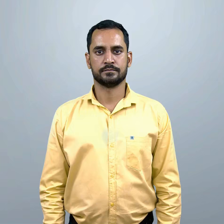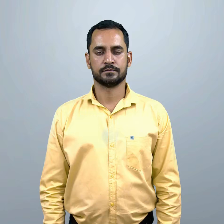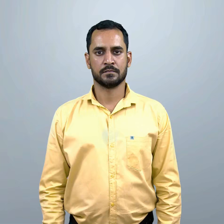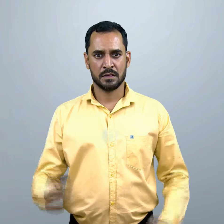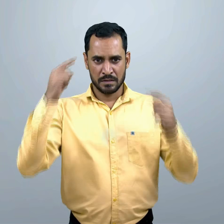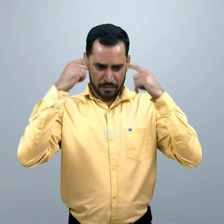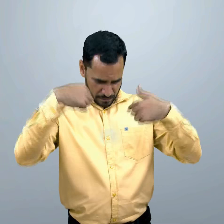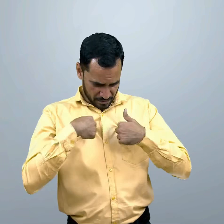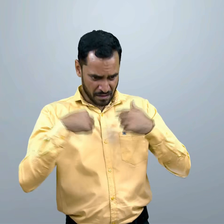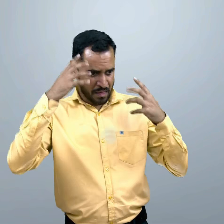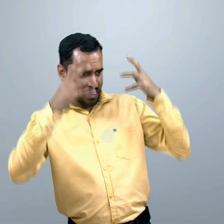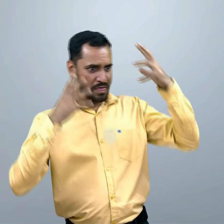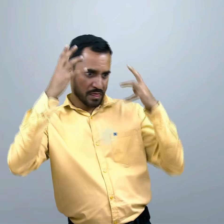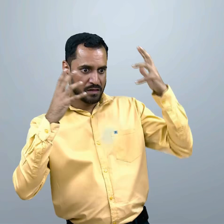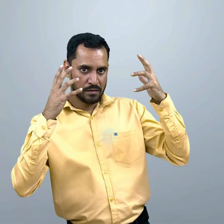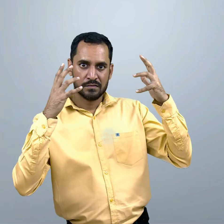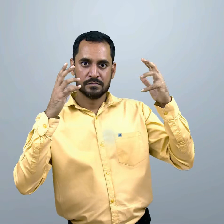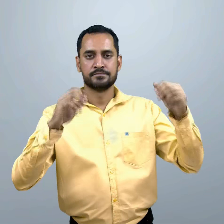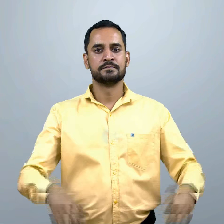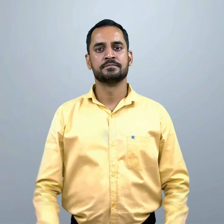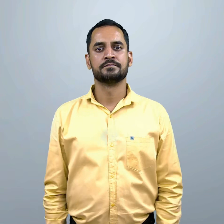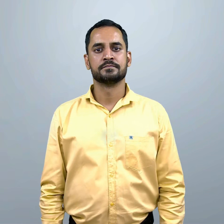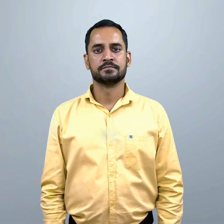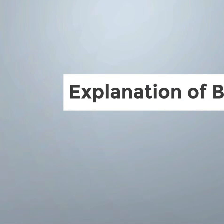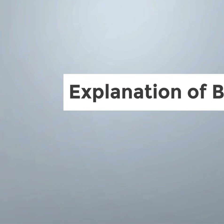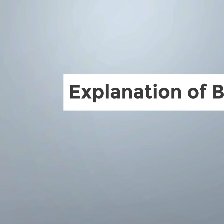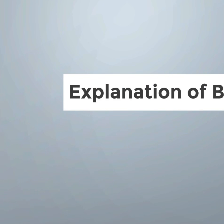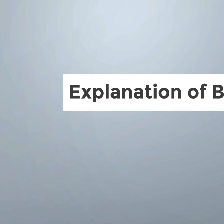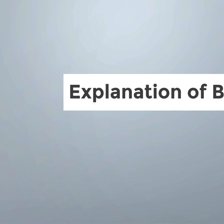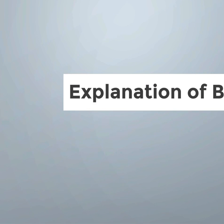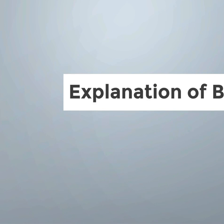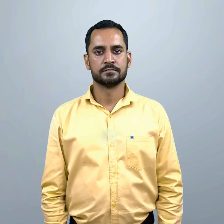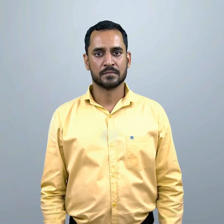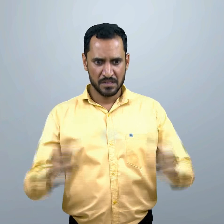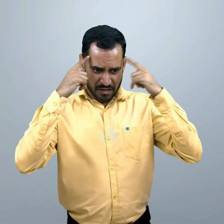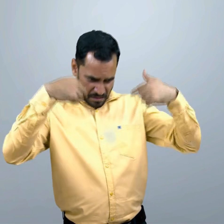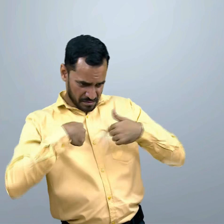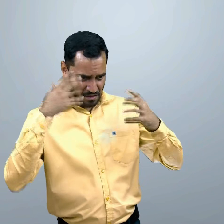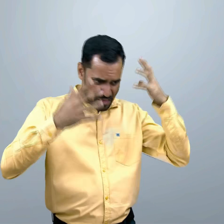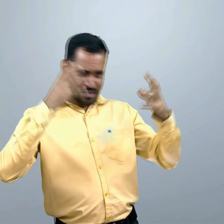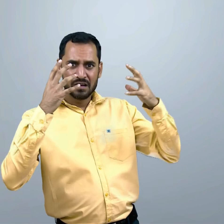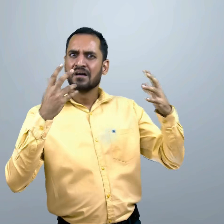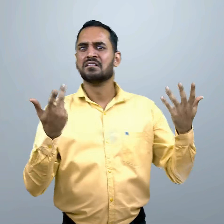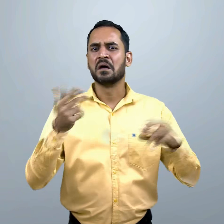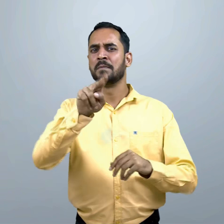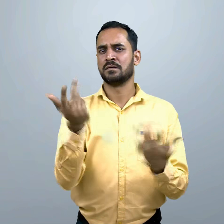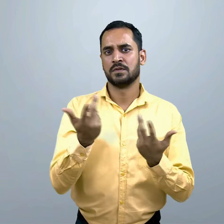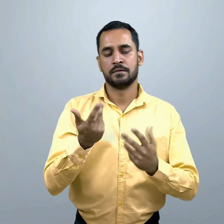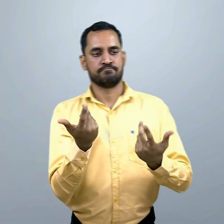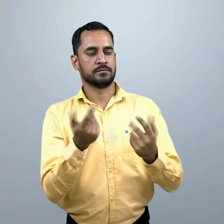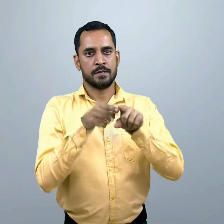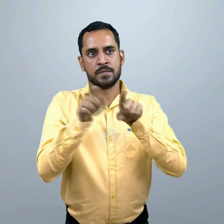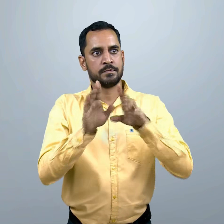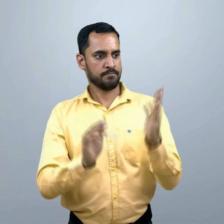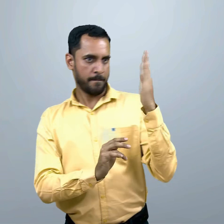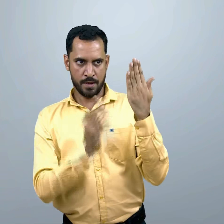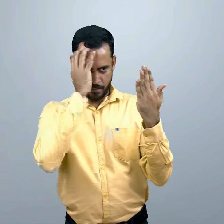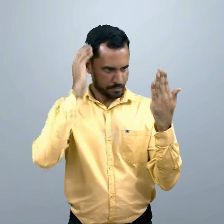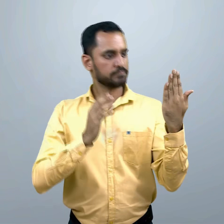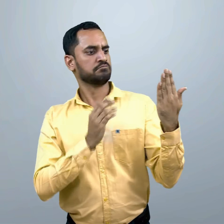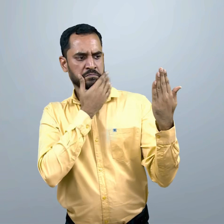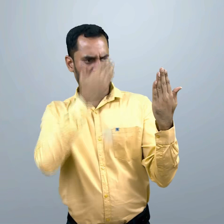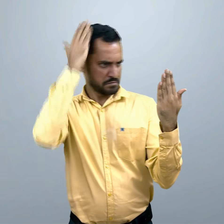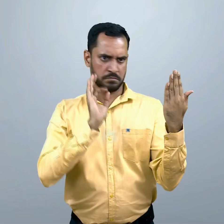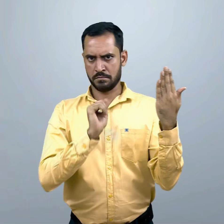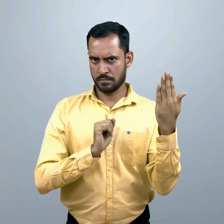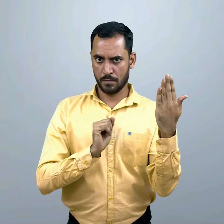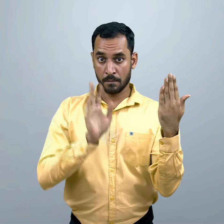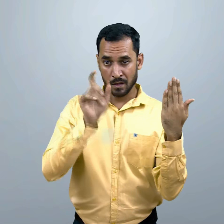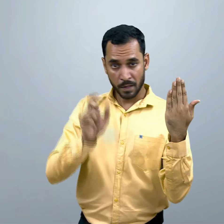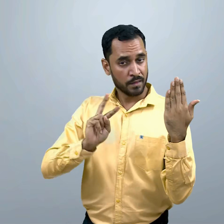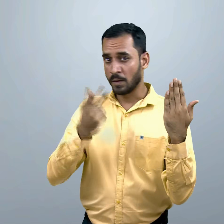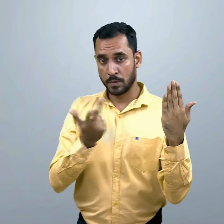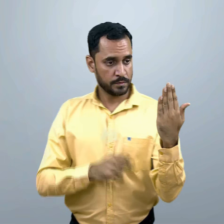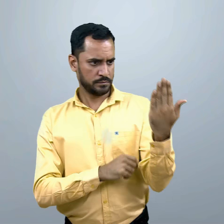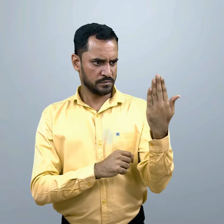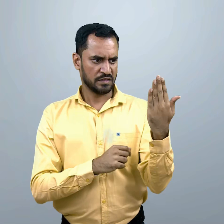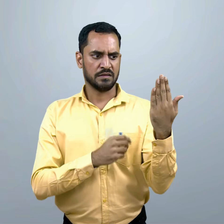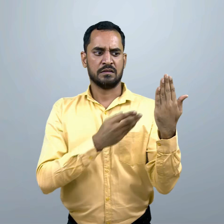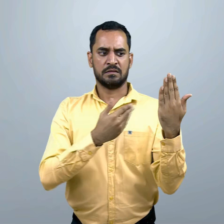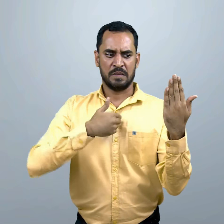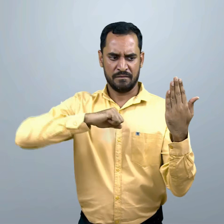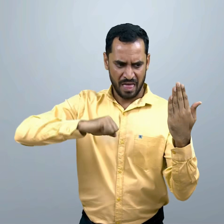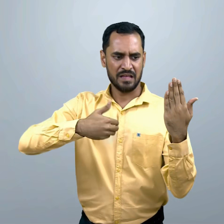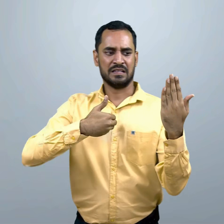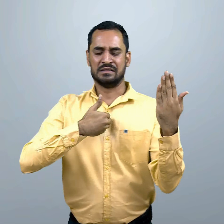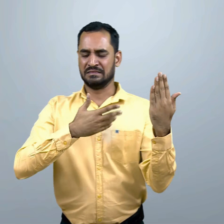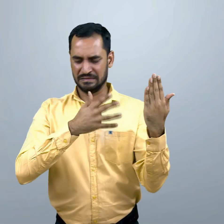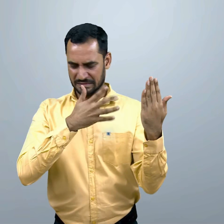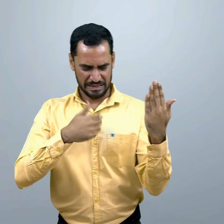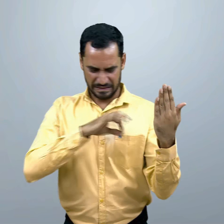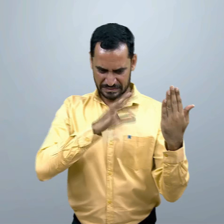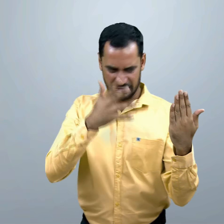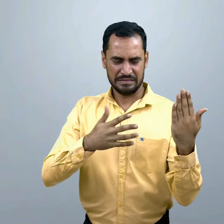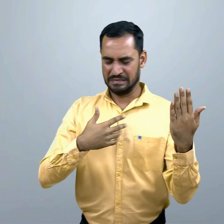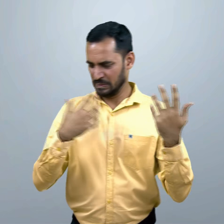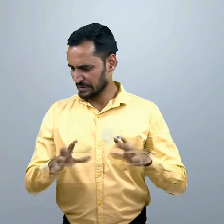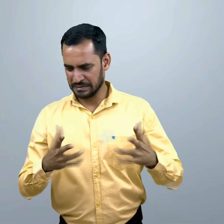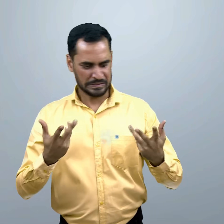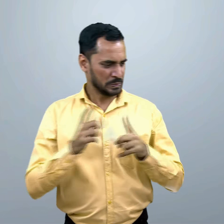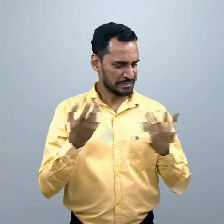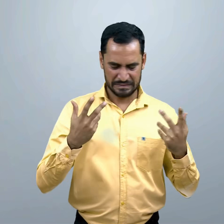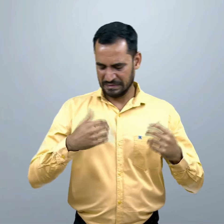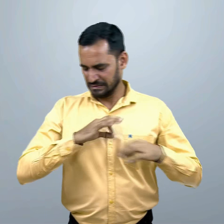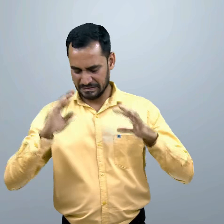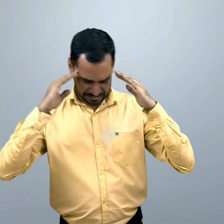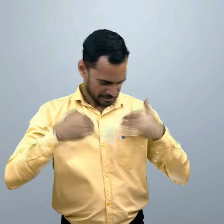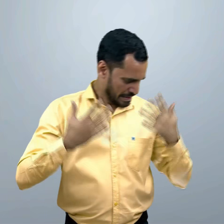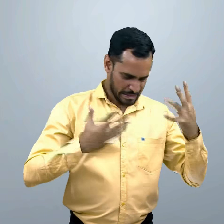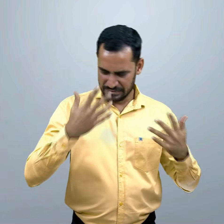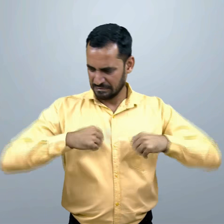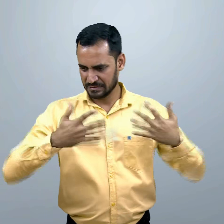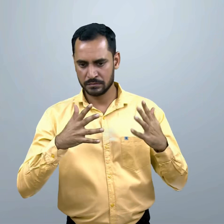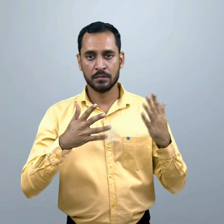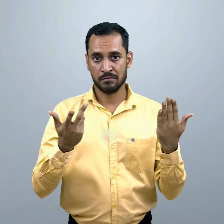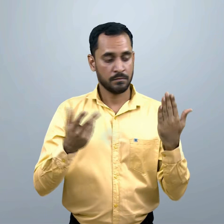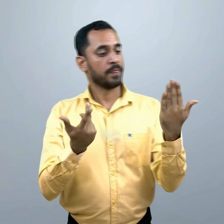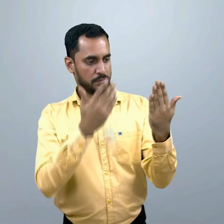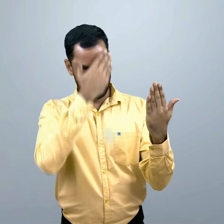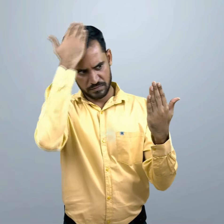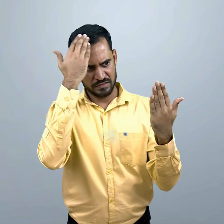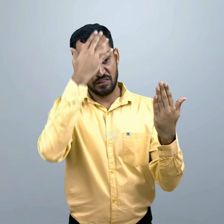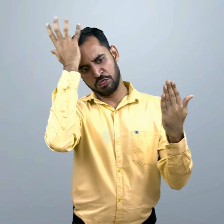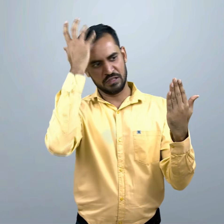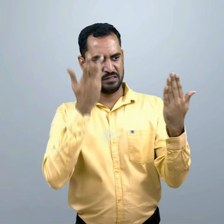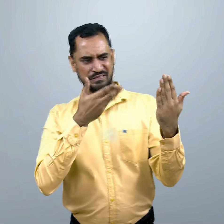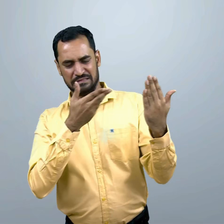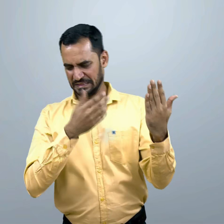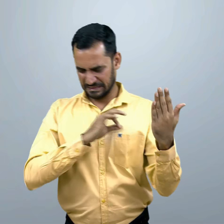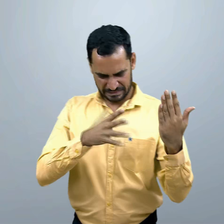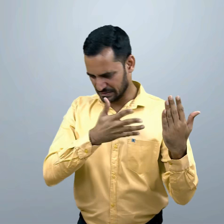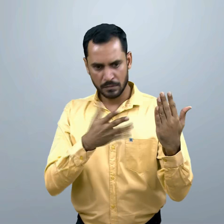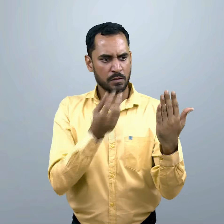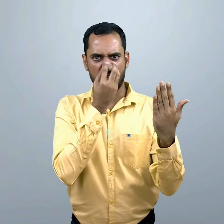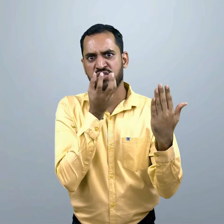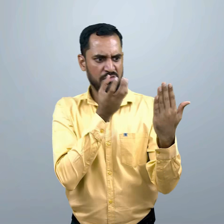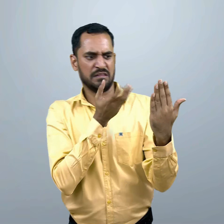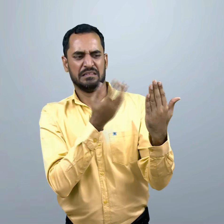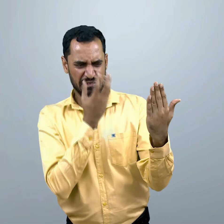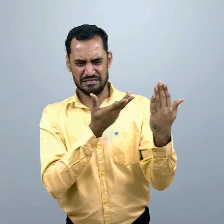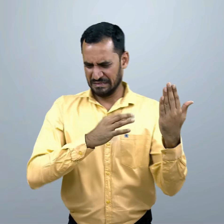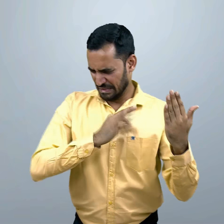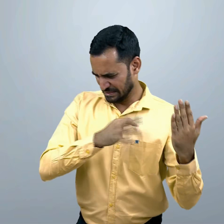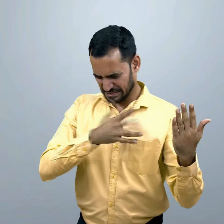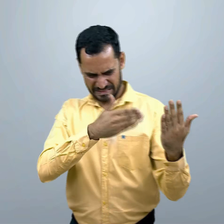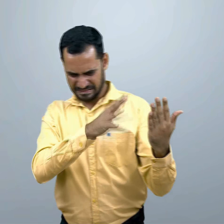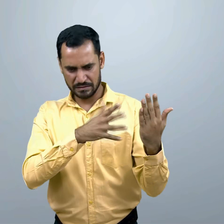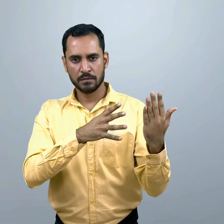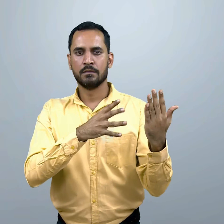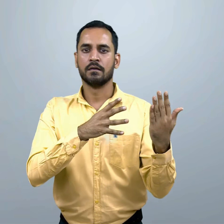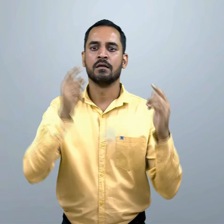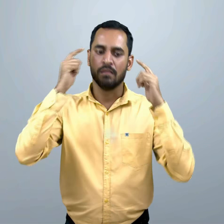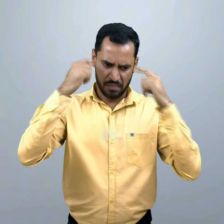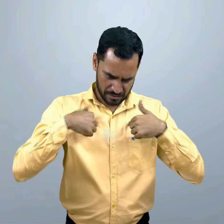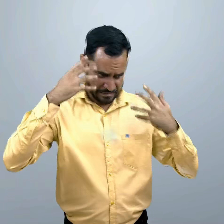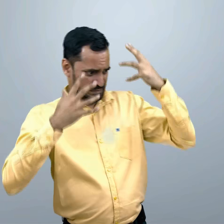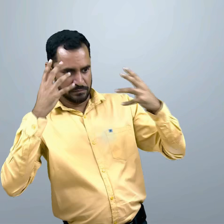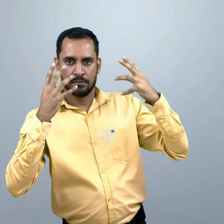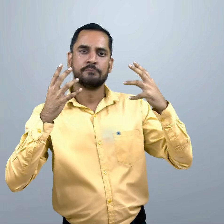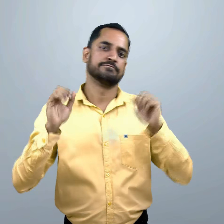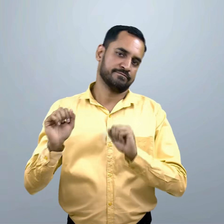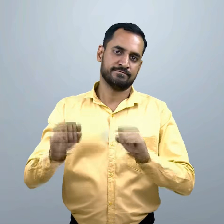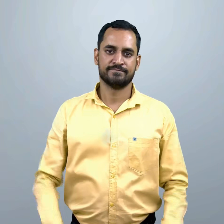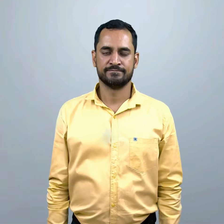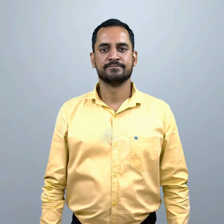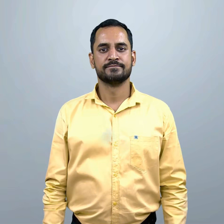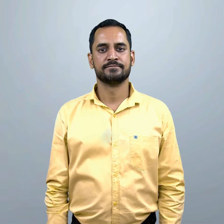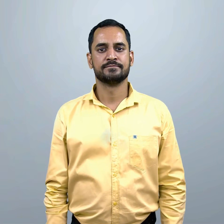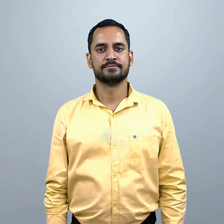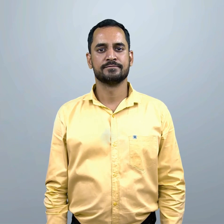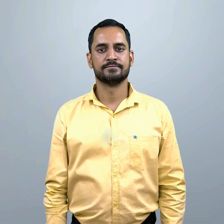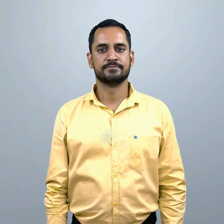Body dysmorphia